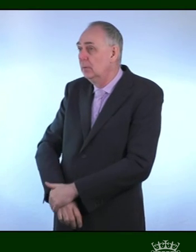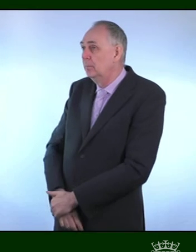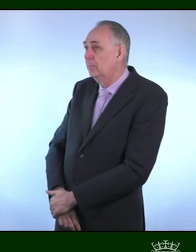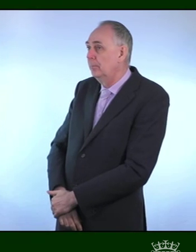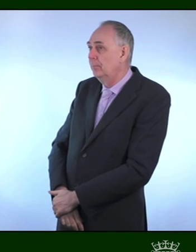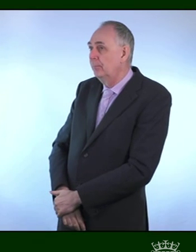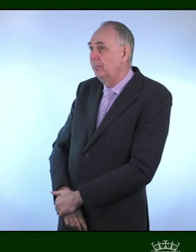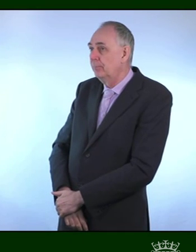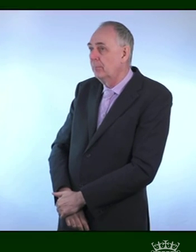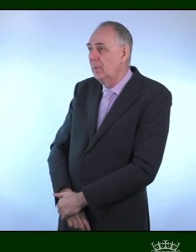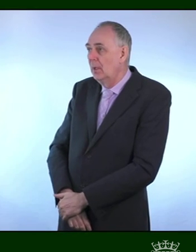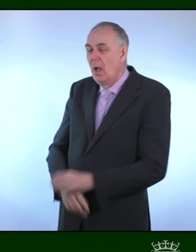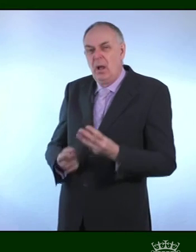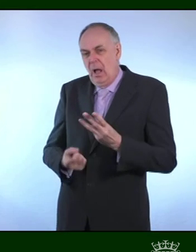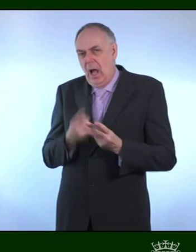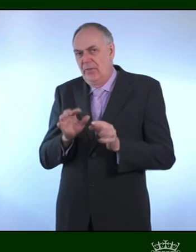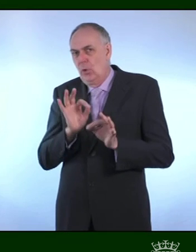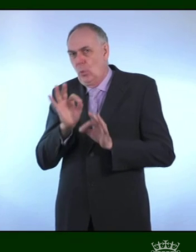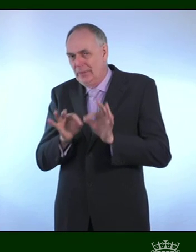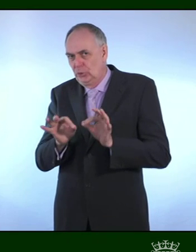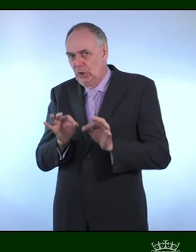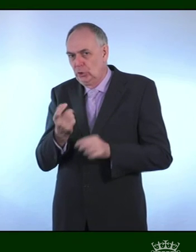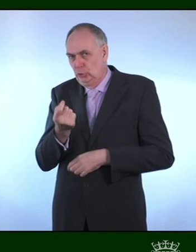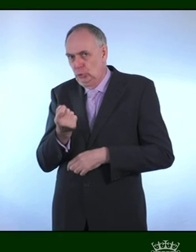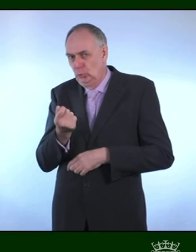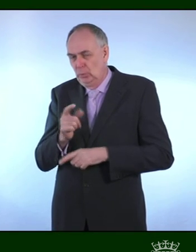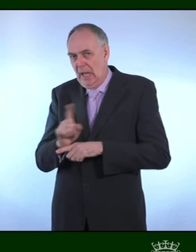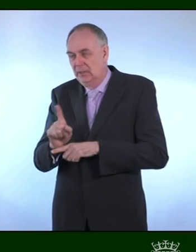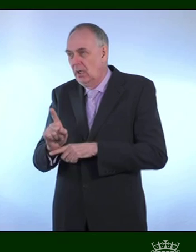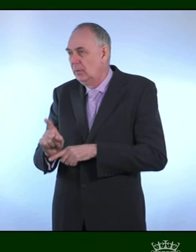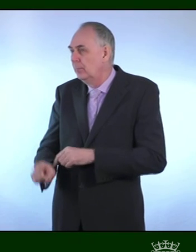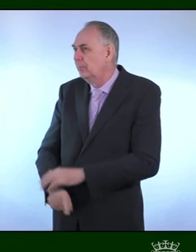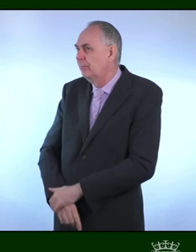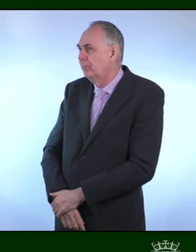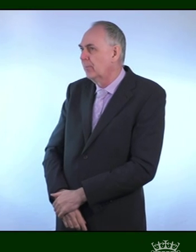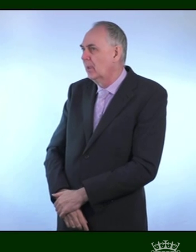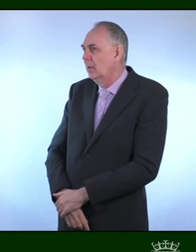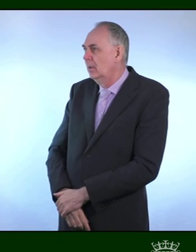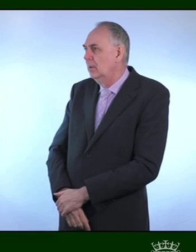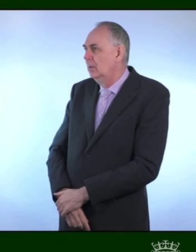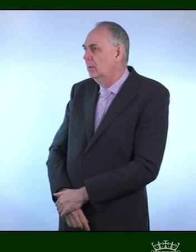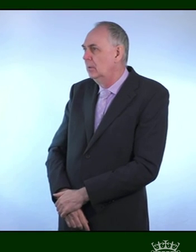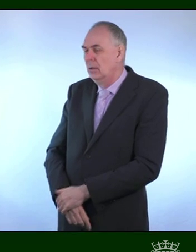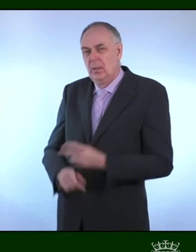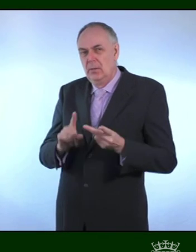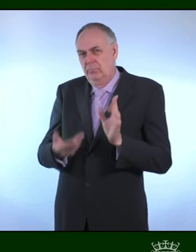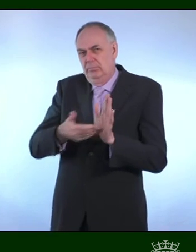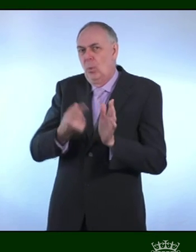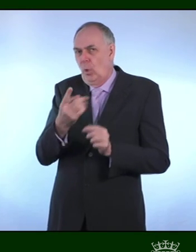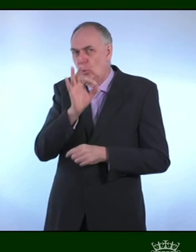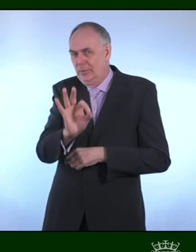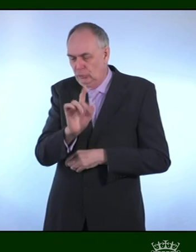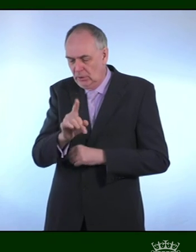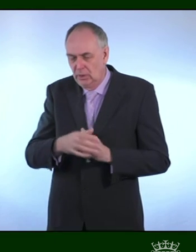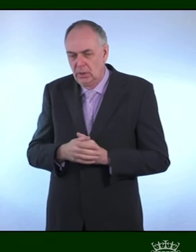I will continue my questions shortly in the second part of this session, but I just want to ask this question of the Prime Minister.